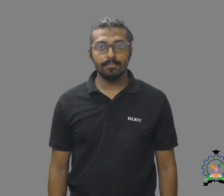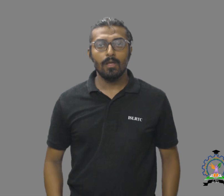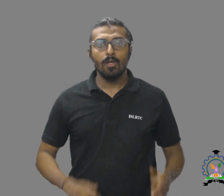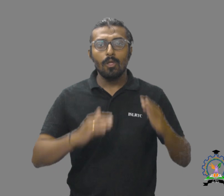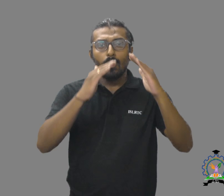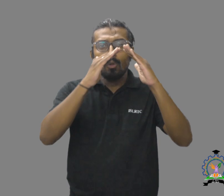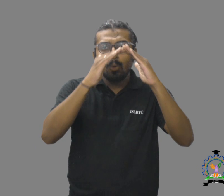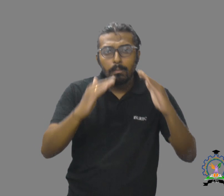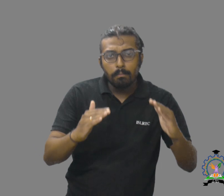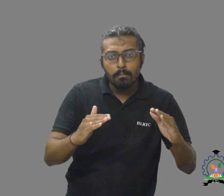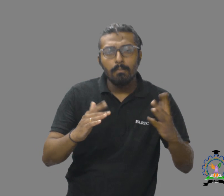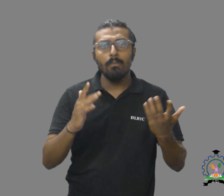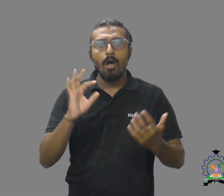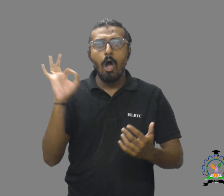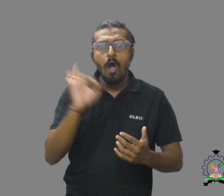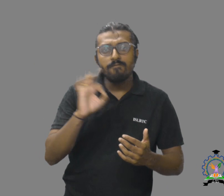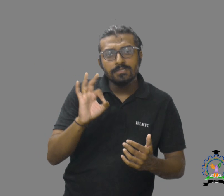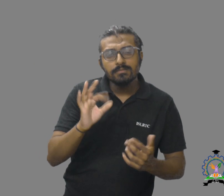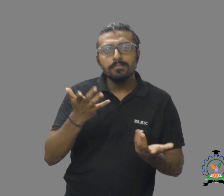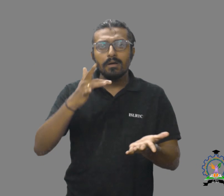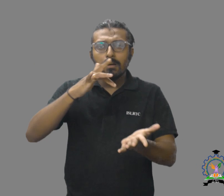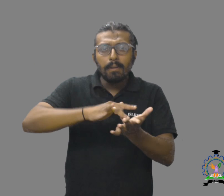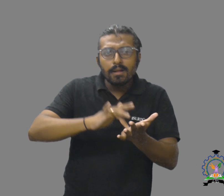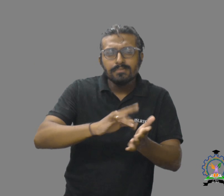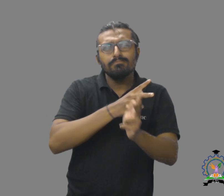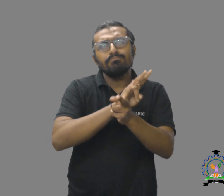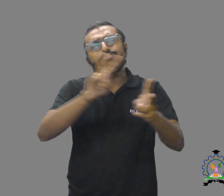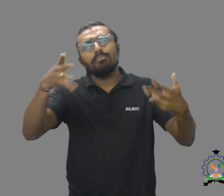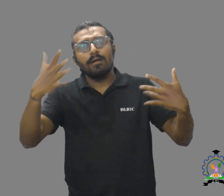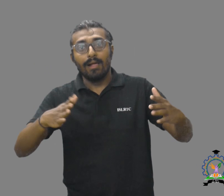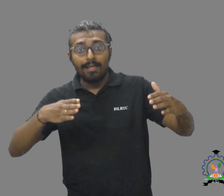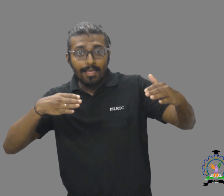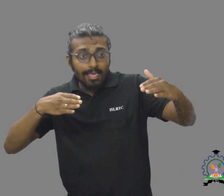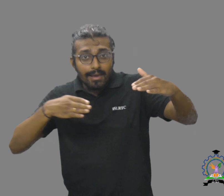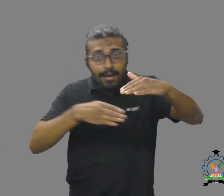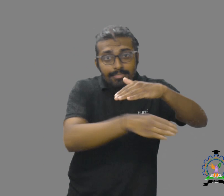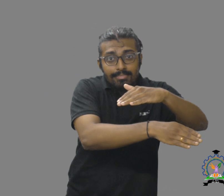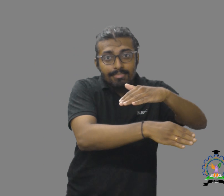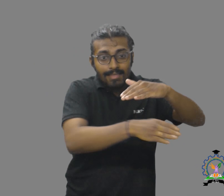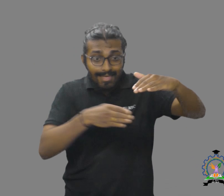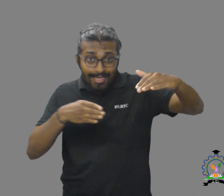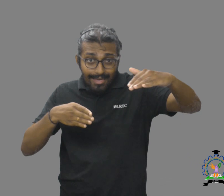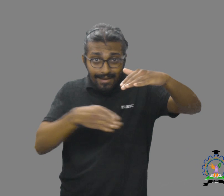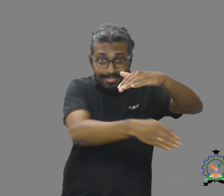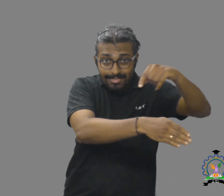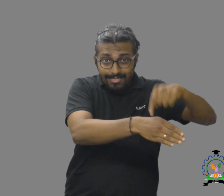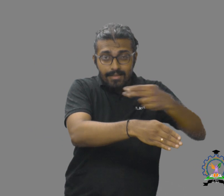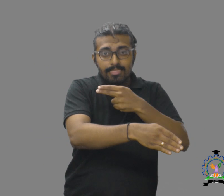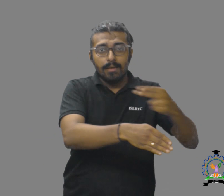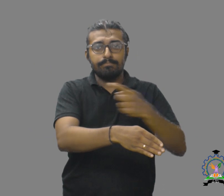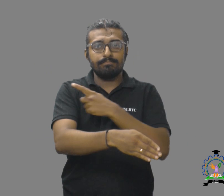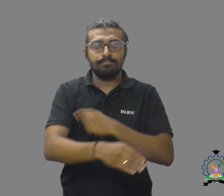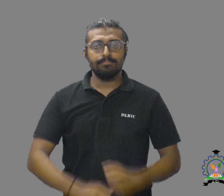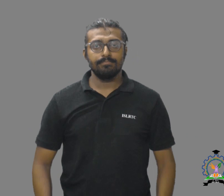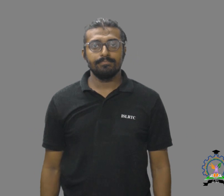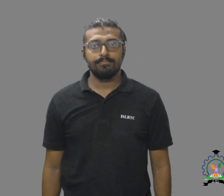Enter